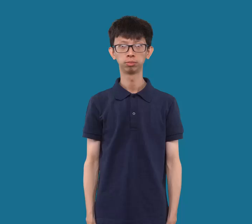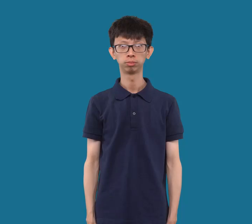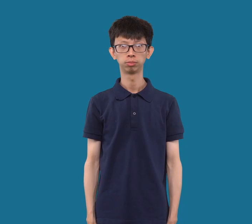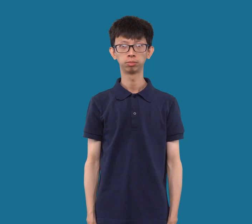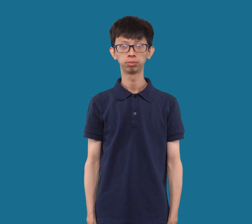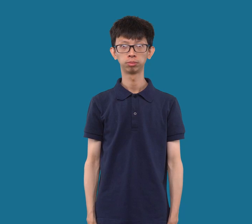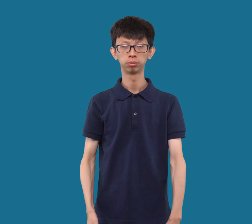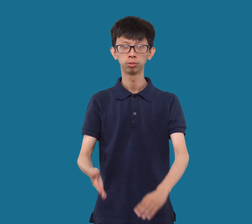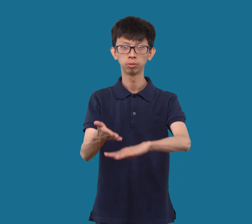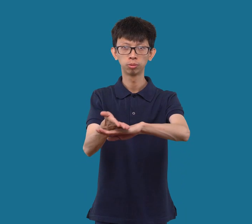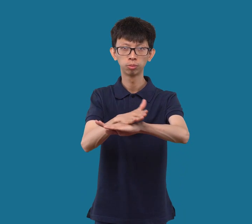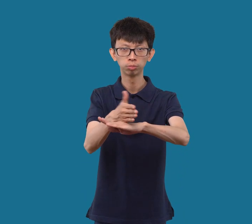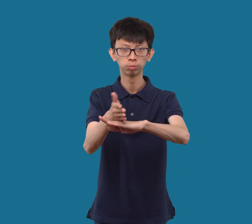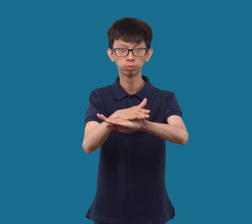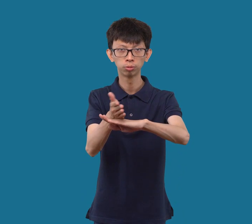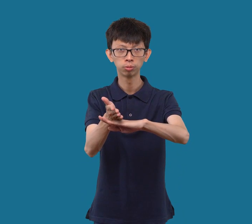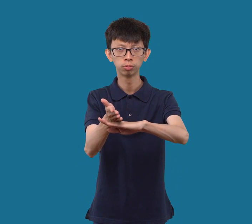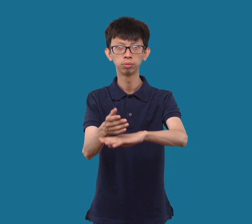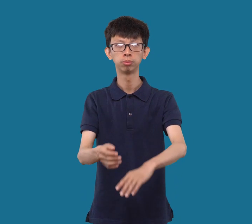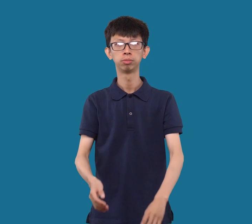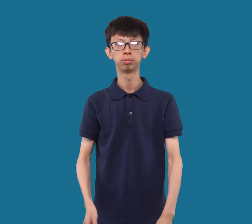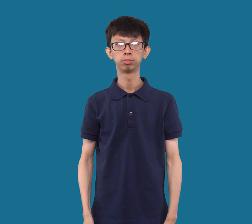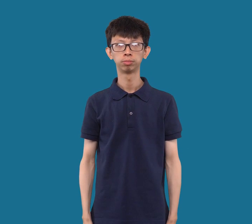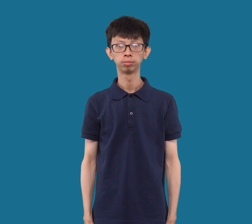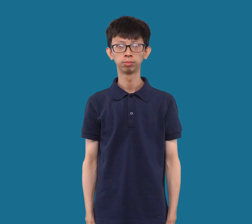dụng cụ